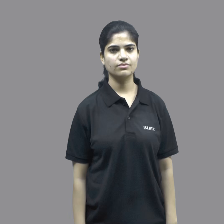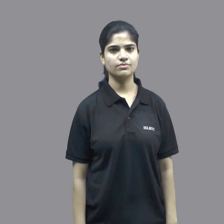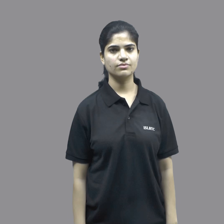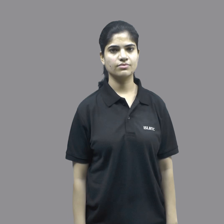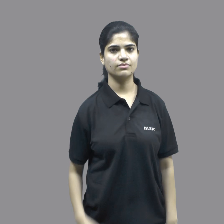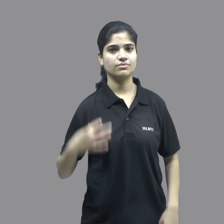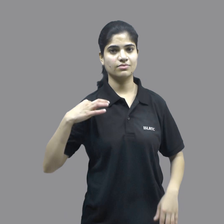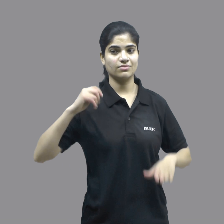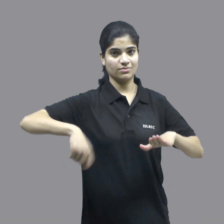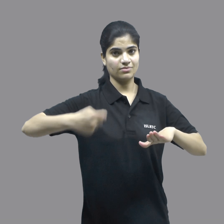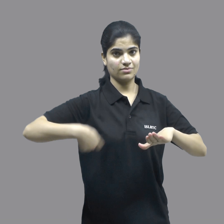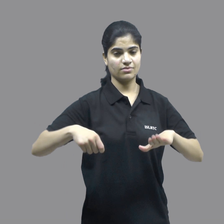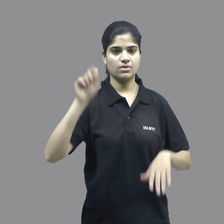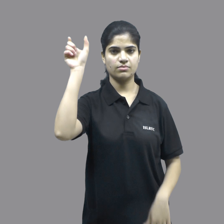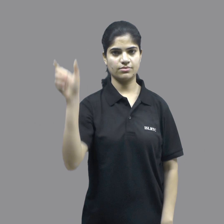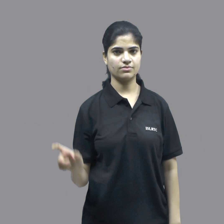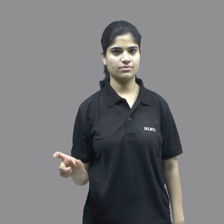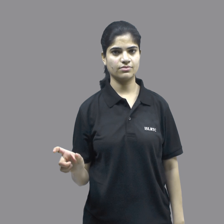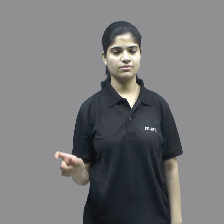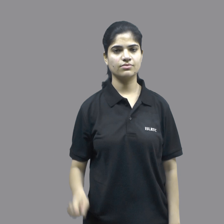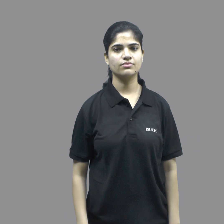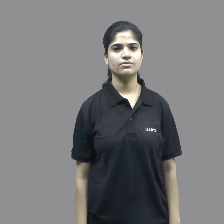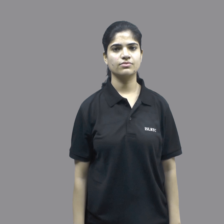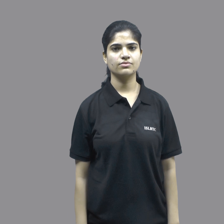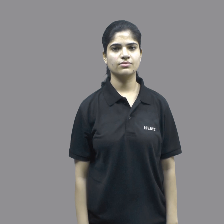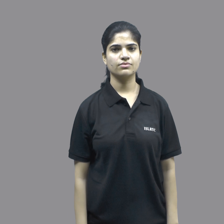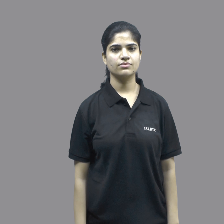Tailor